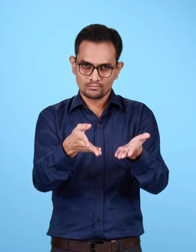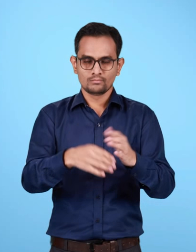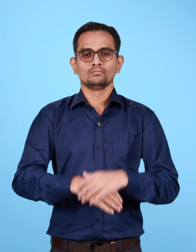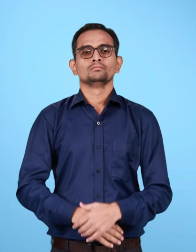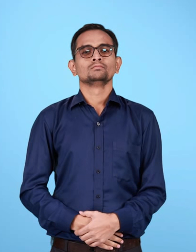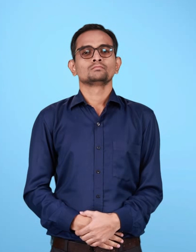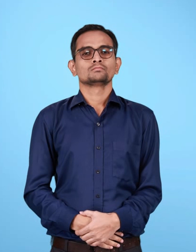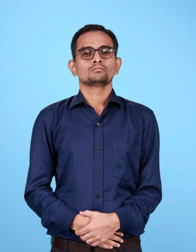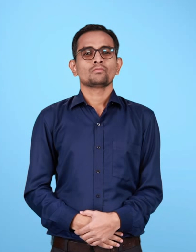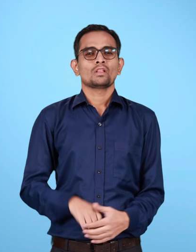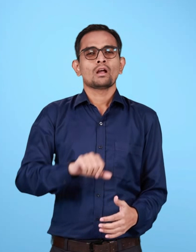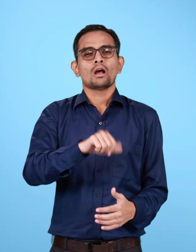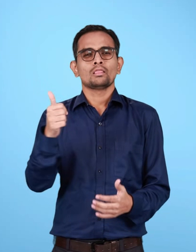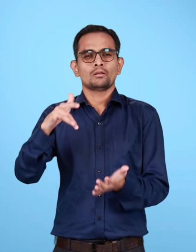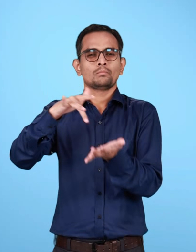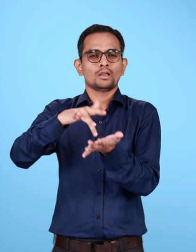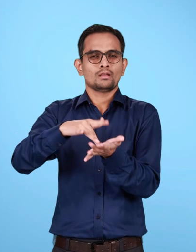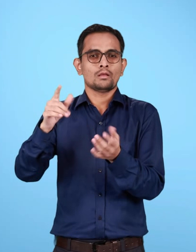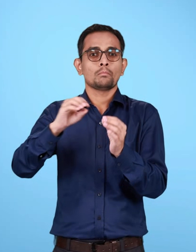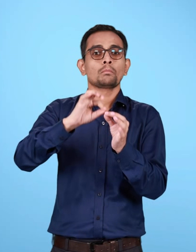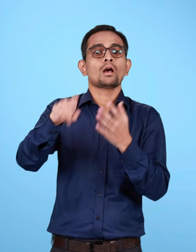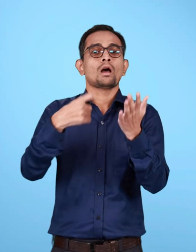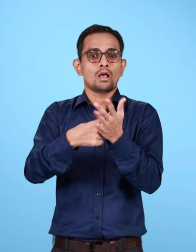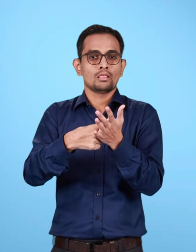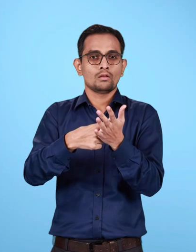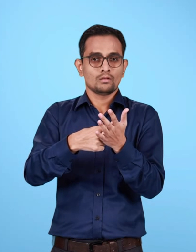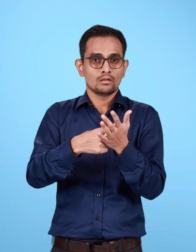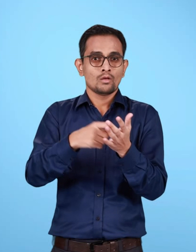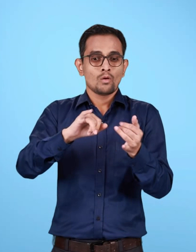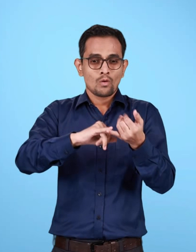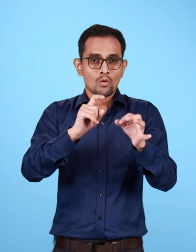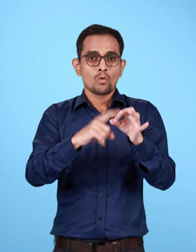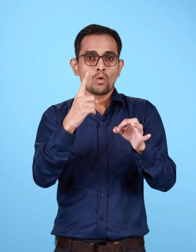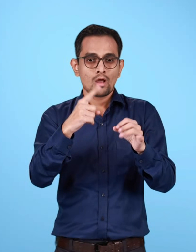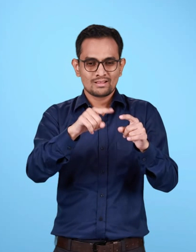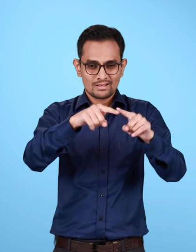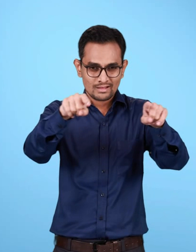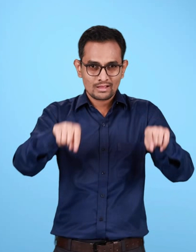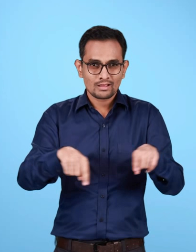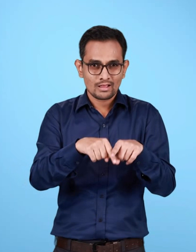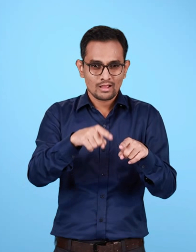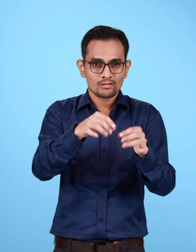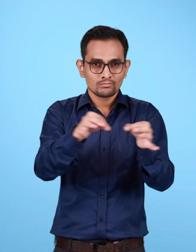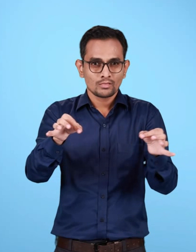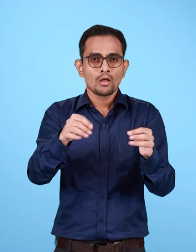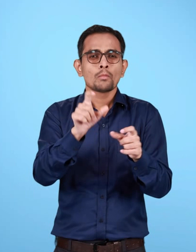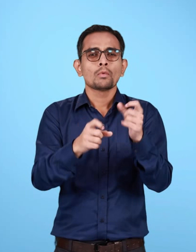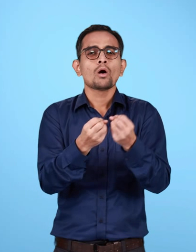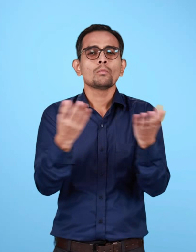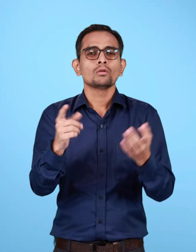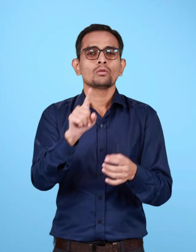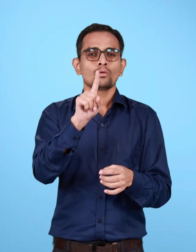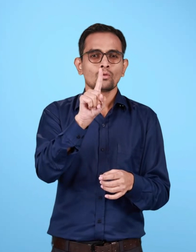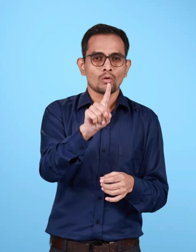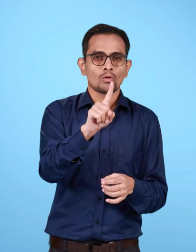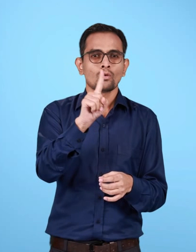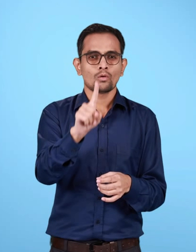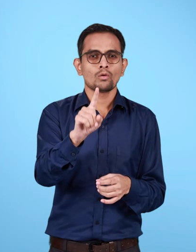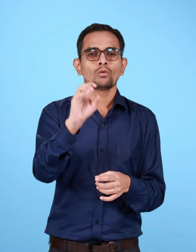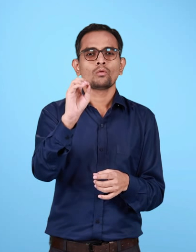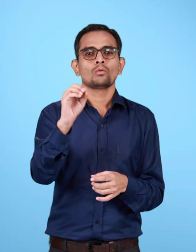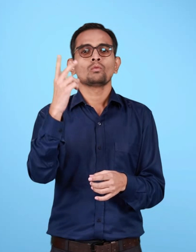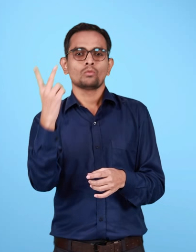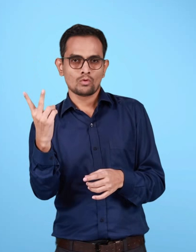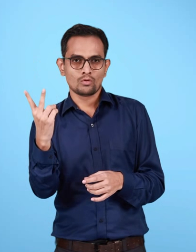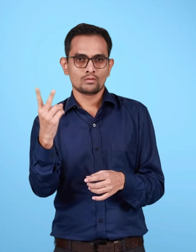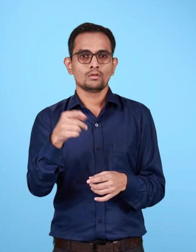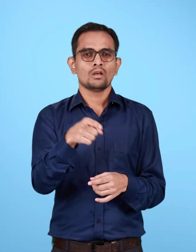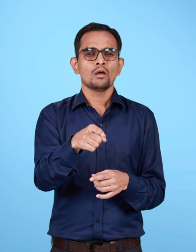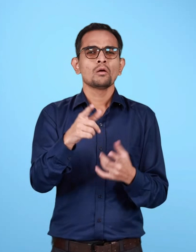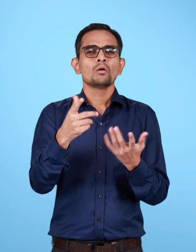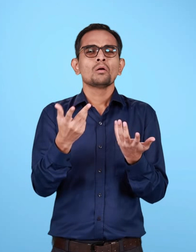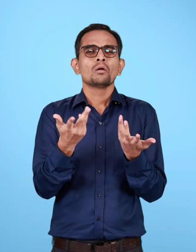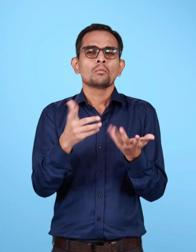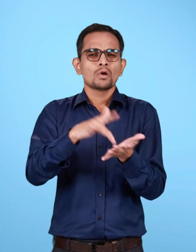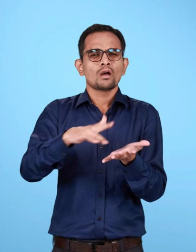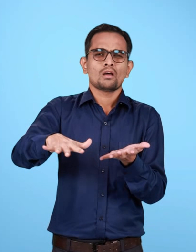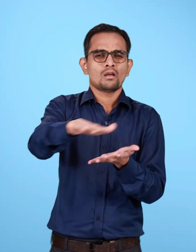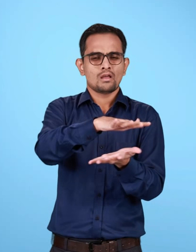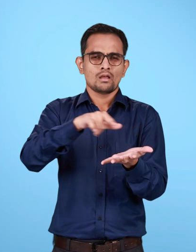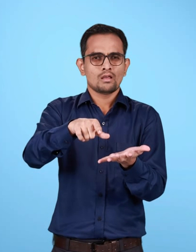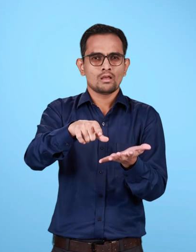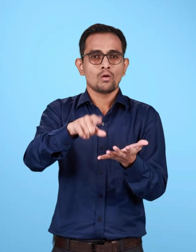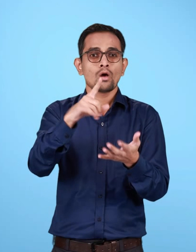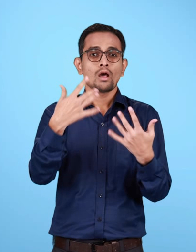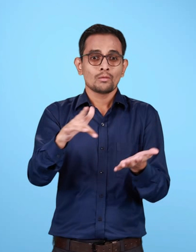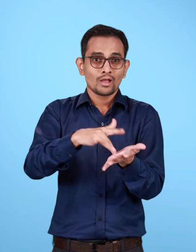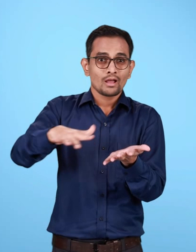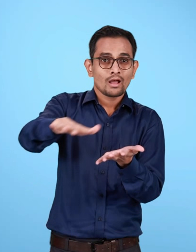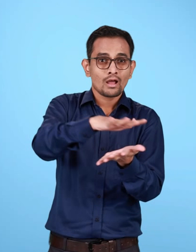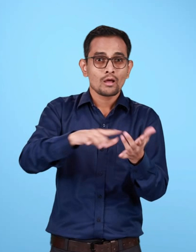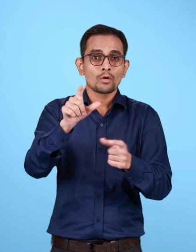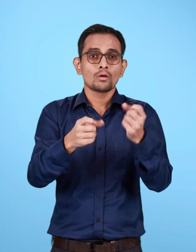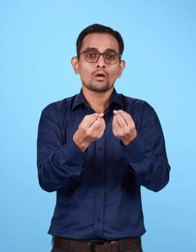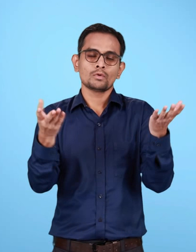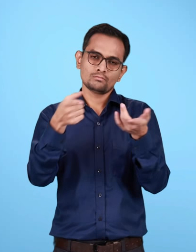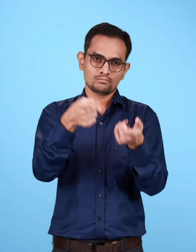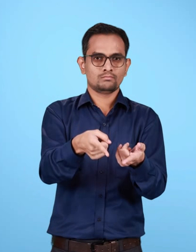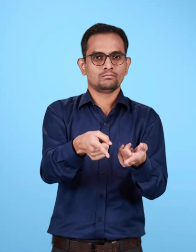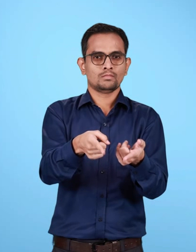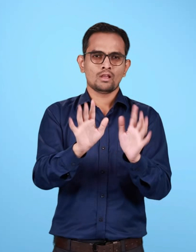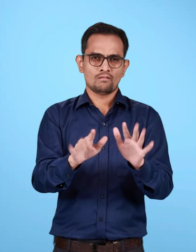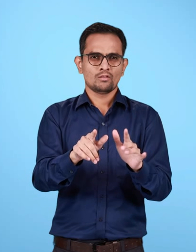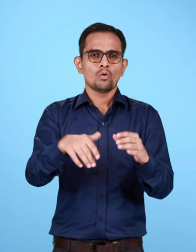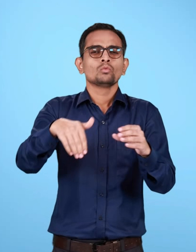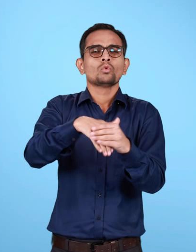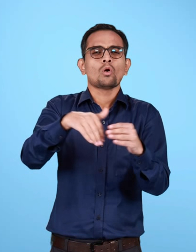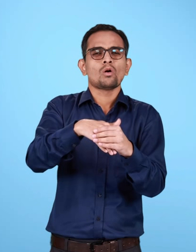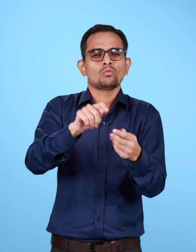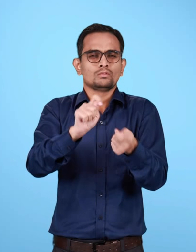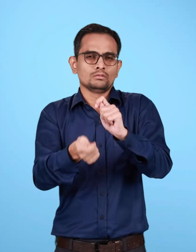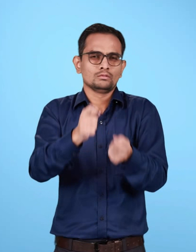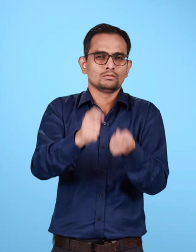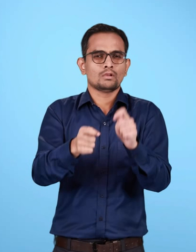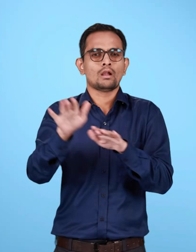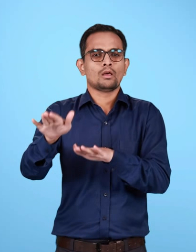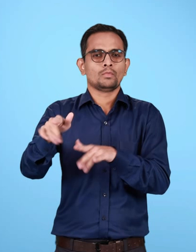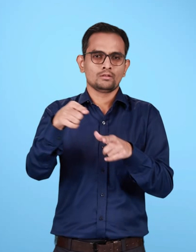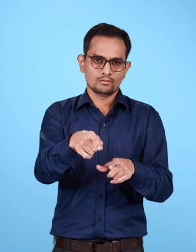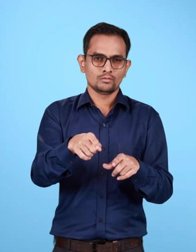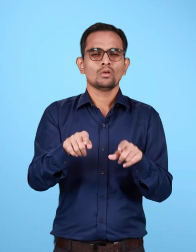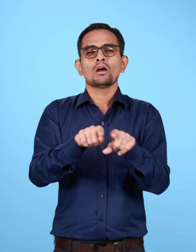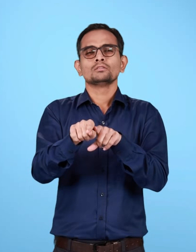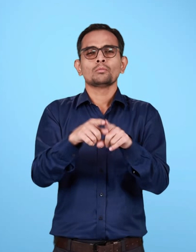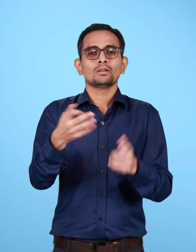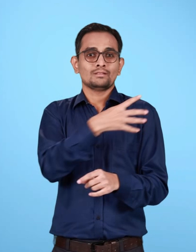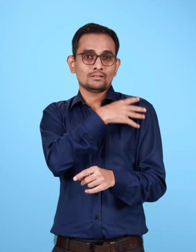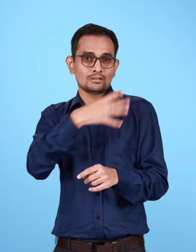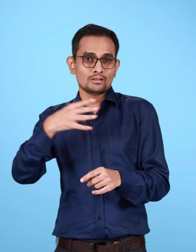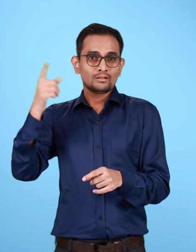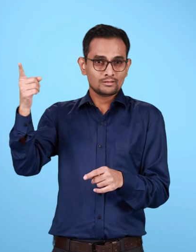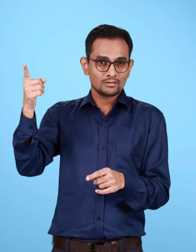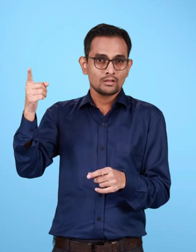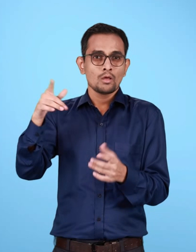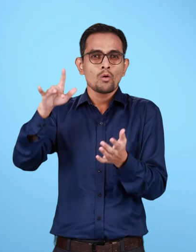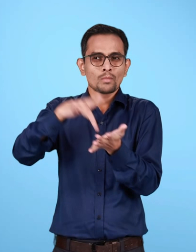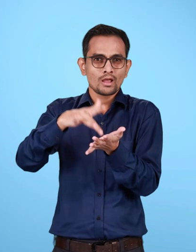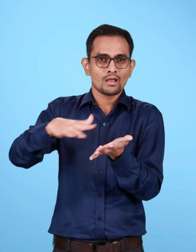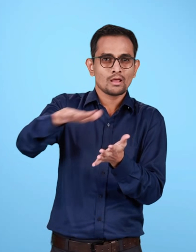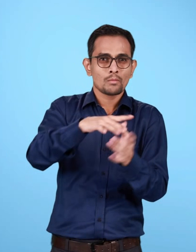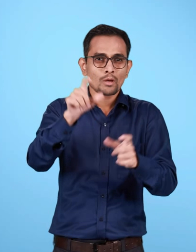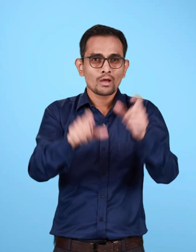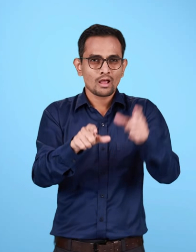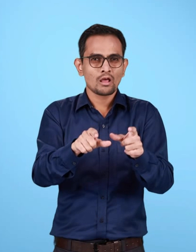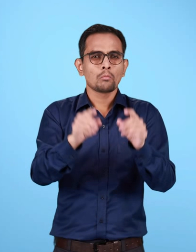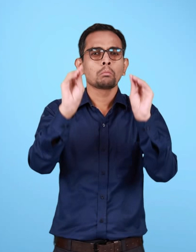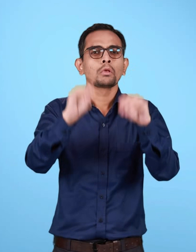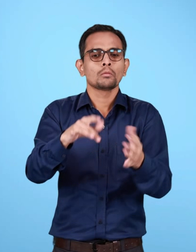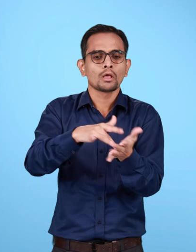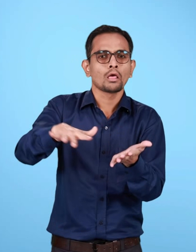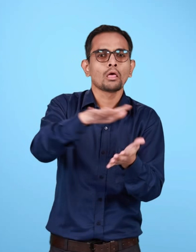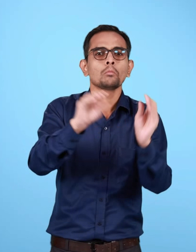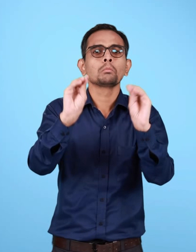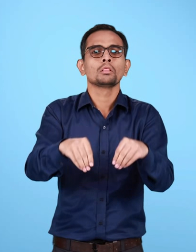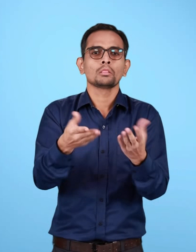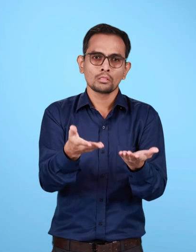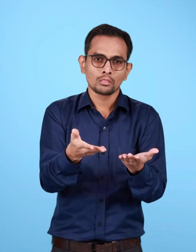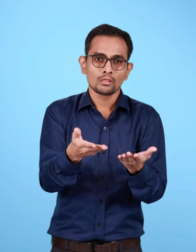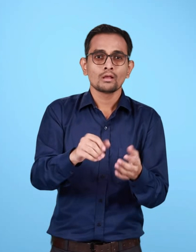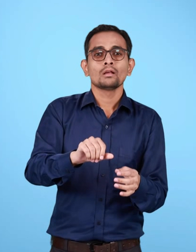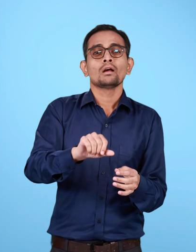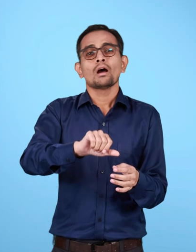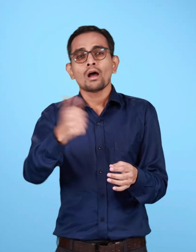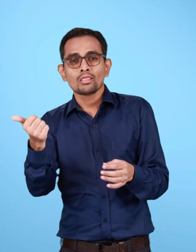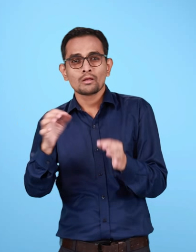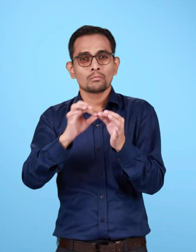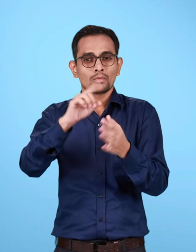while the density of Bihar is 1102 persons per square km. The basic sign is used when referring to numbers. The sign can be modified as per the context, for example, Uttarakhand has a low population density while Bihar